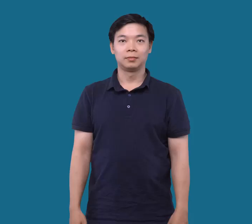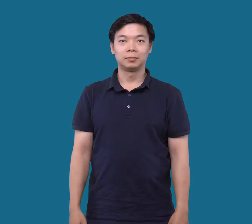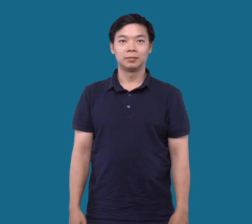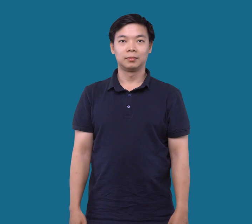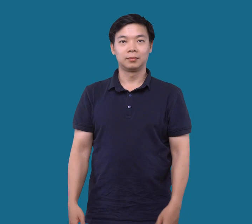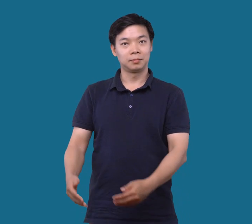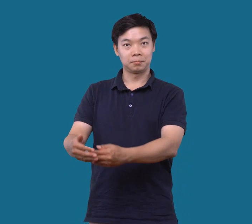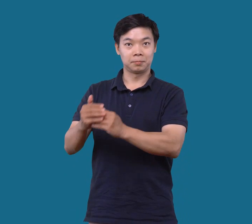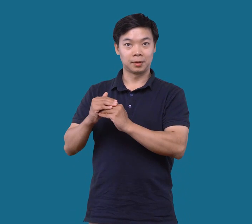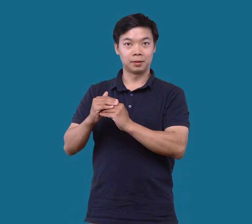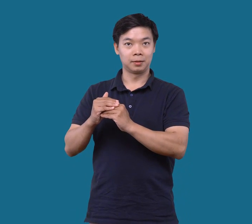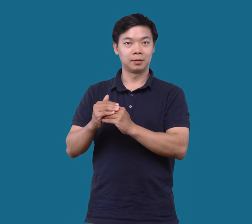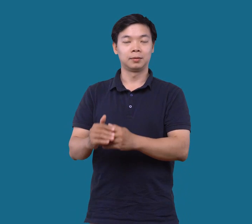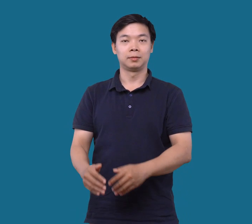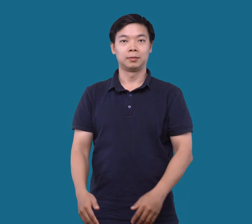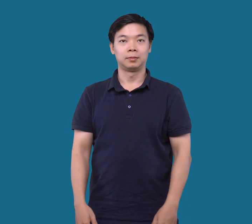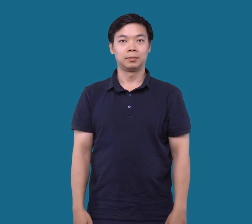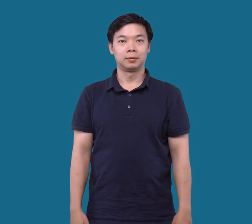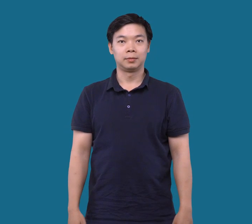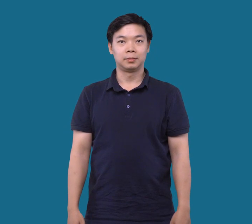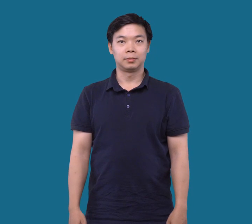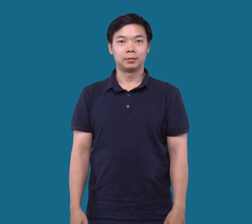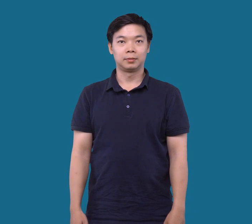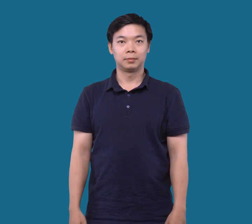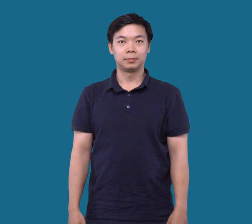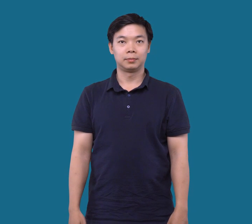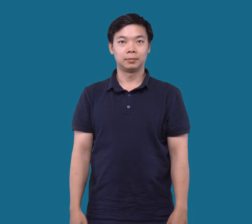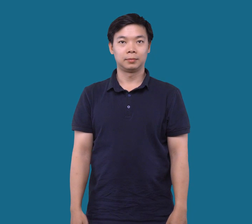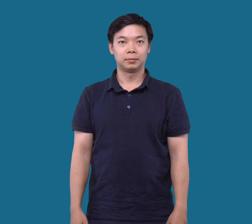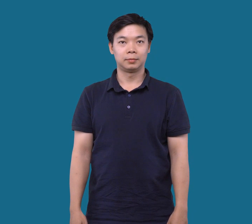măng